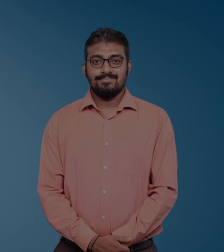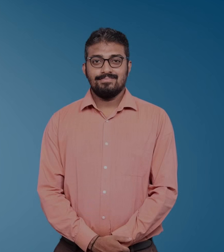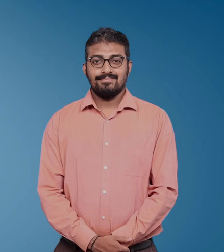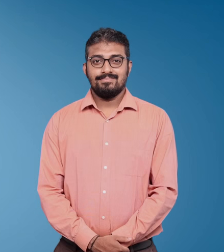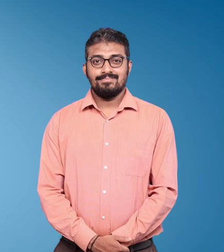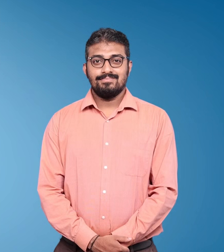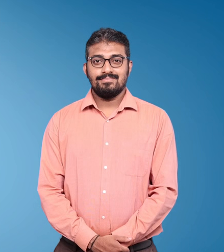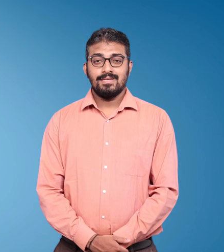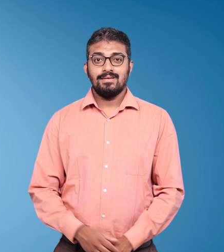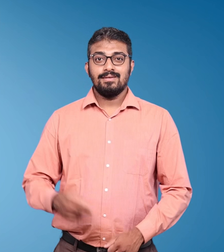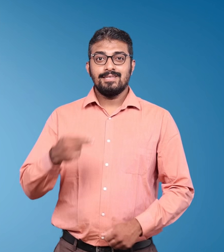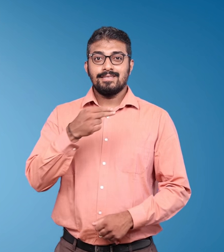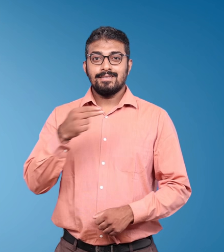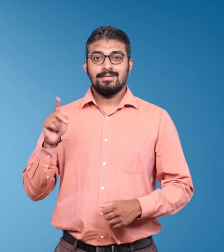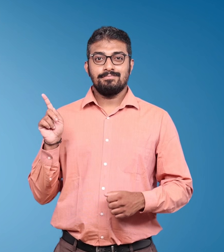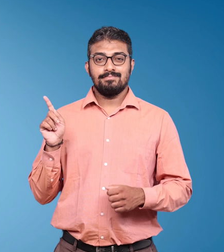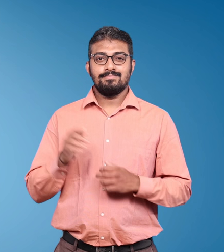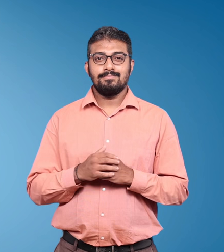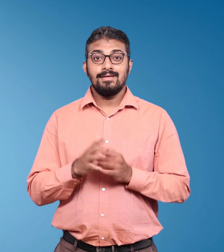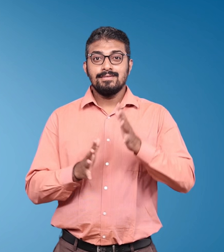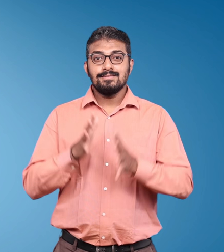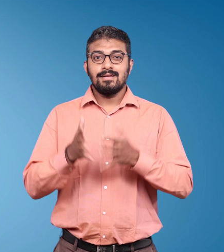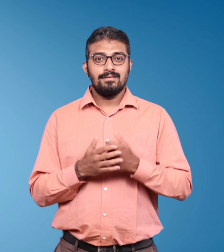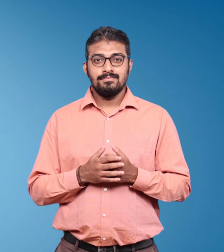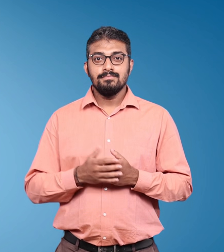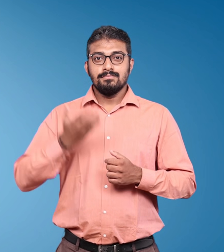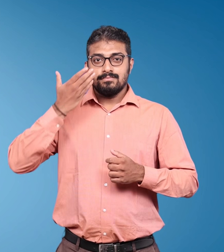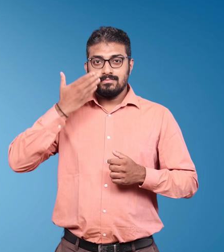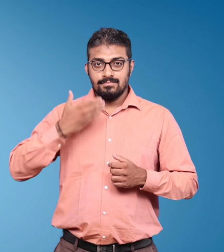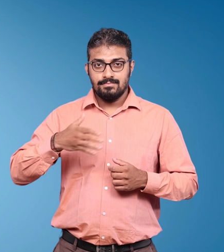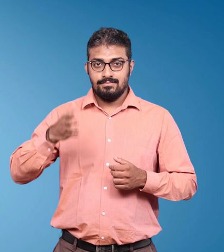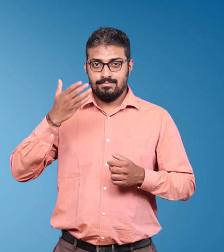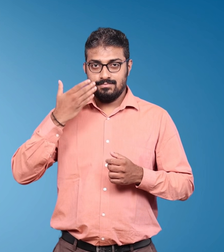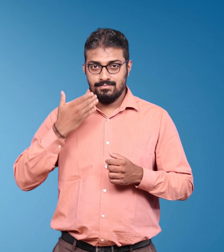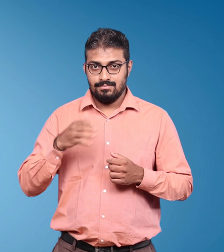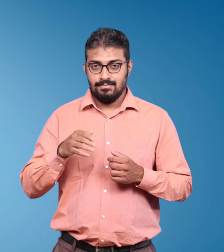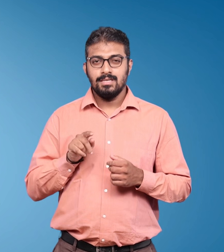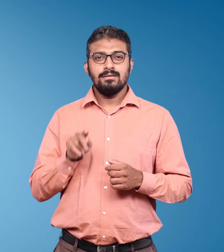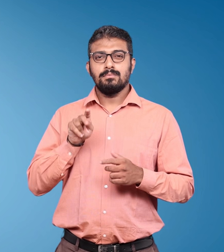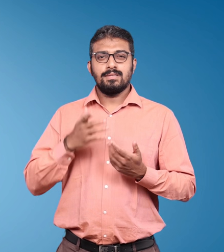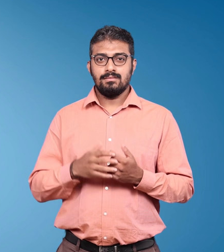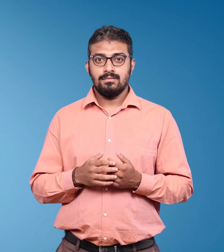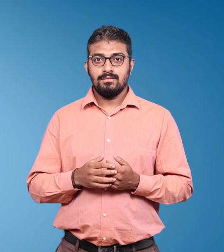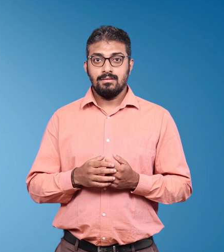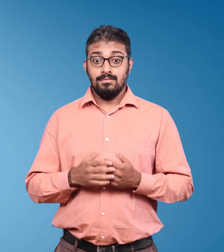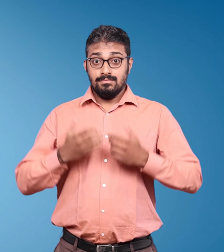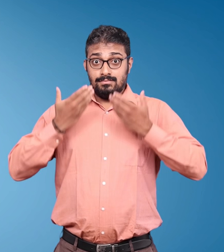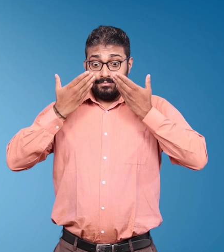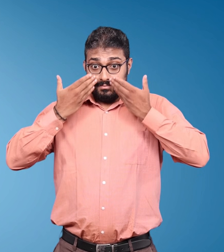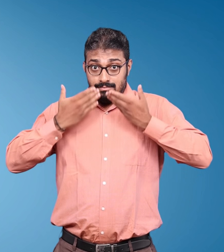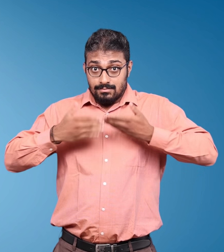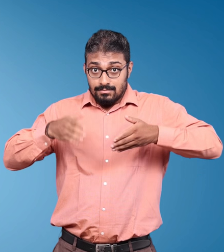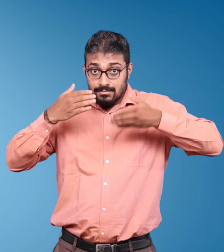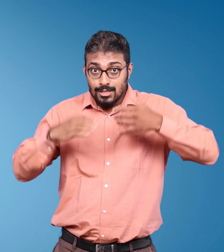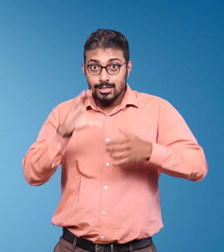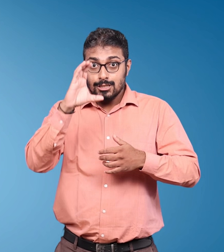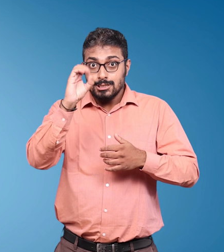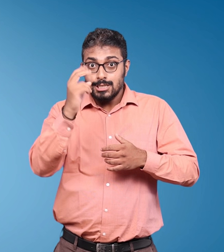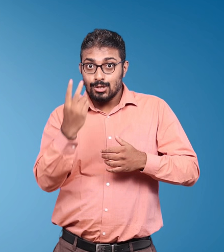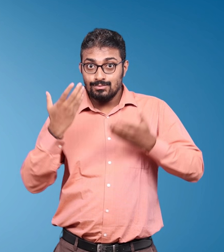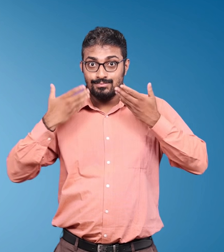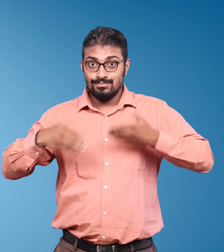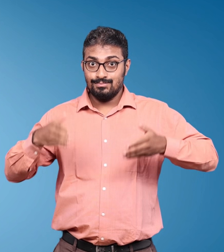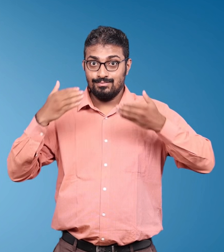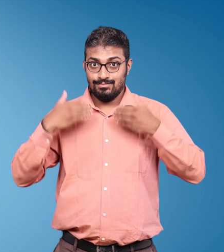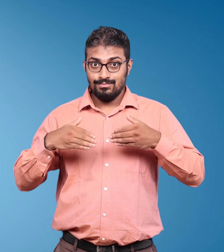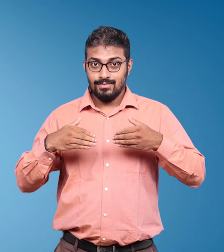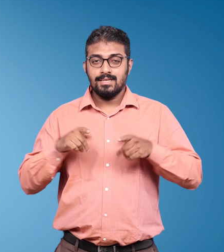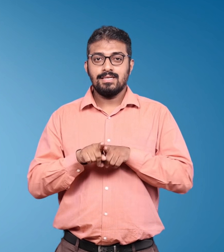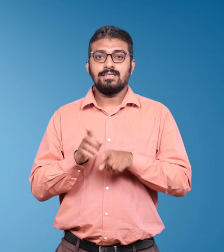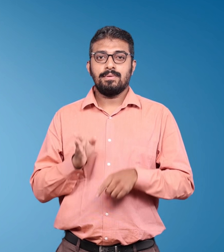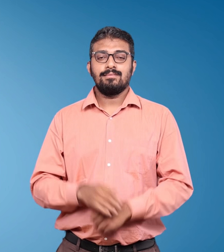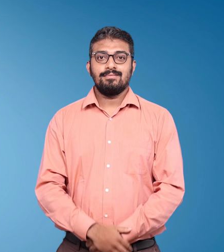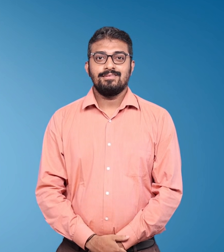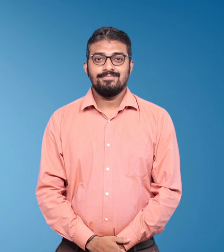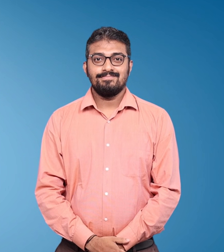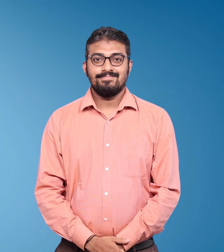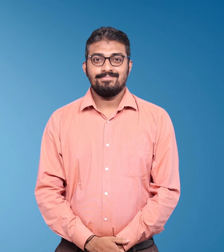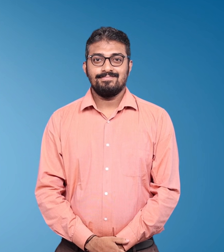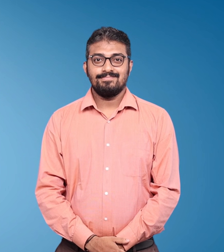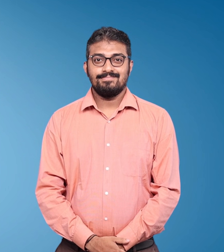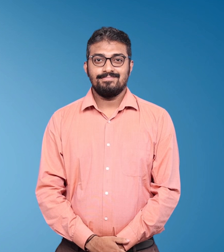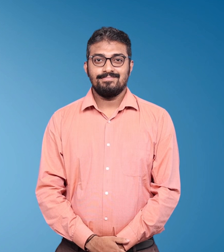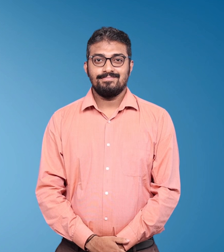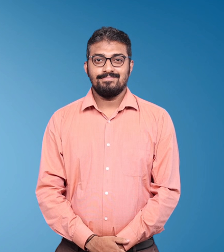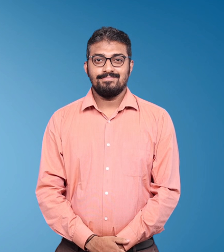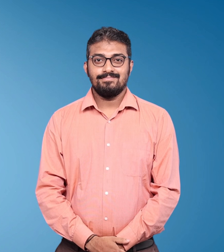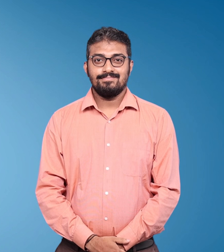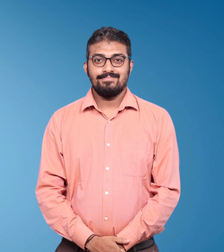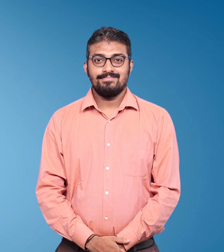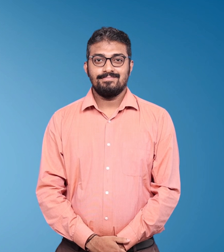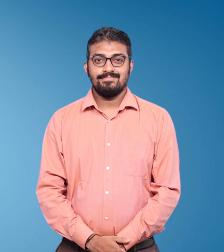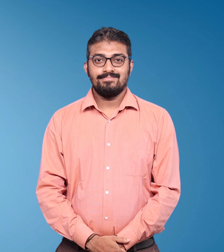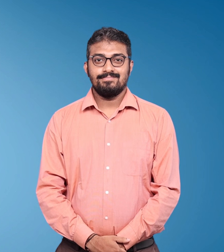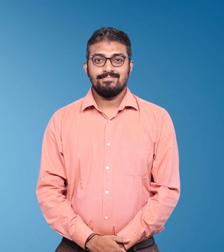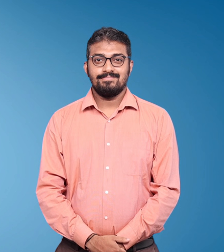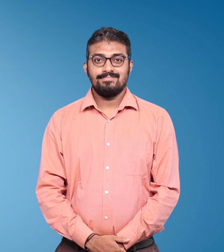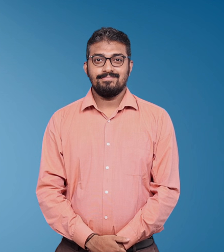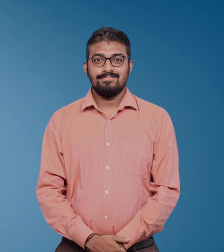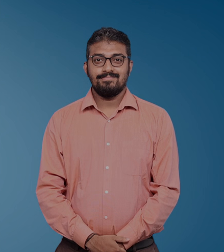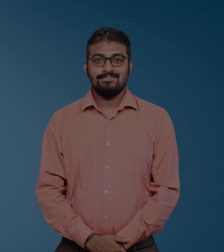Exhalation This sign means to exhale or exhalation. Exhalation is the movement when we give out air rich in carbon dioxide using our respiratory organs.